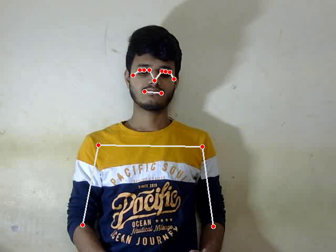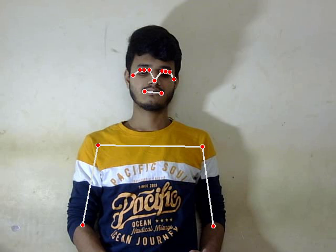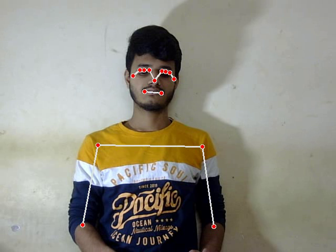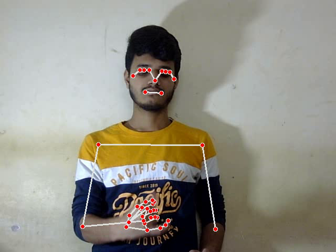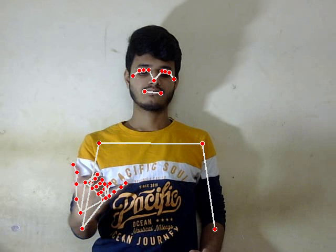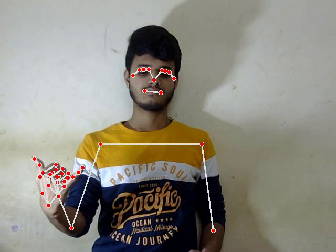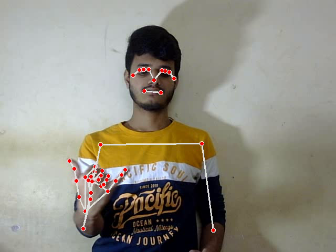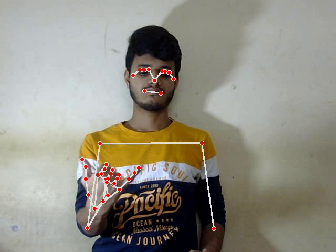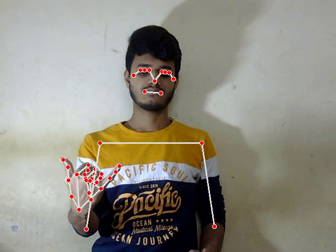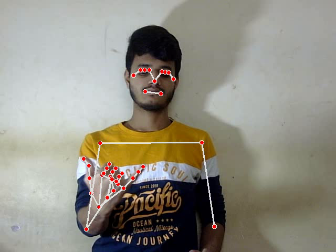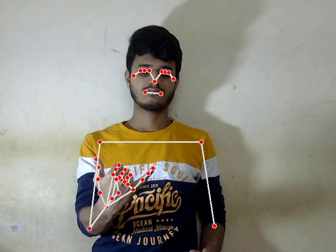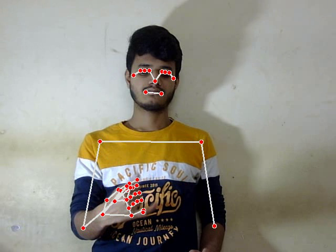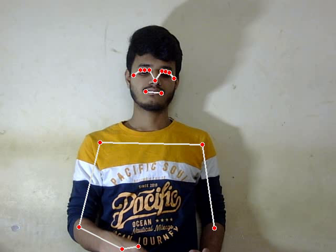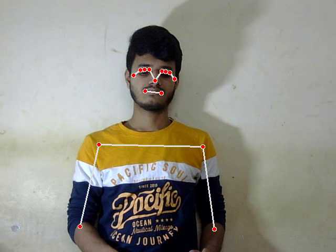same